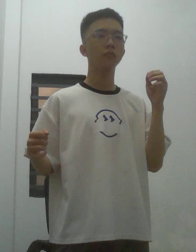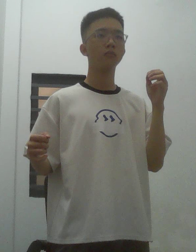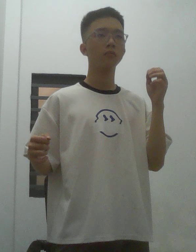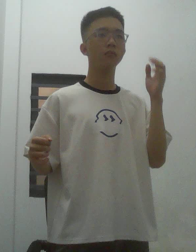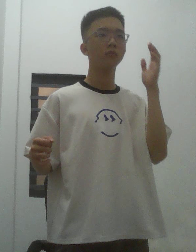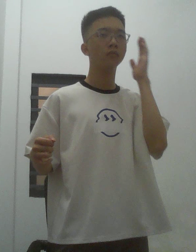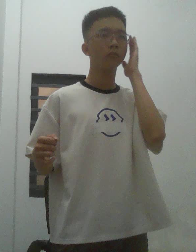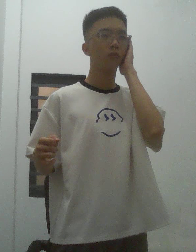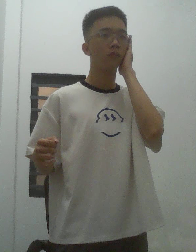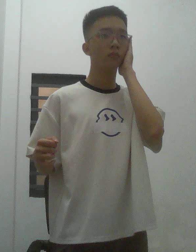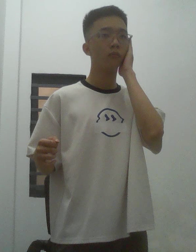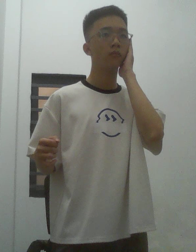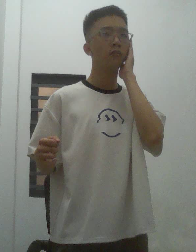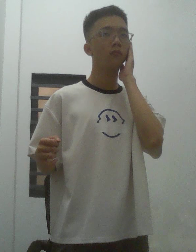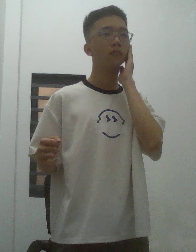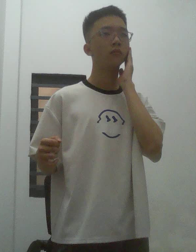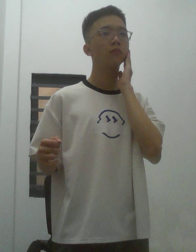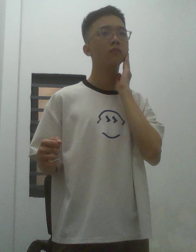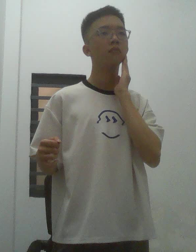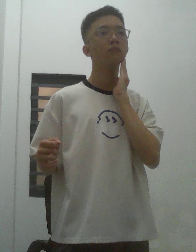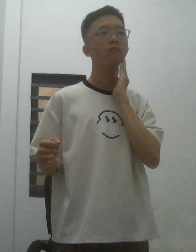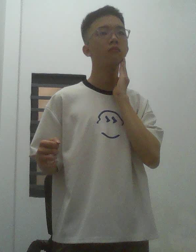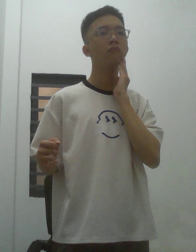dep